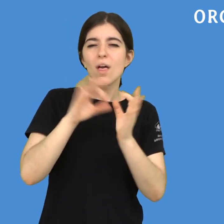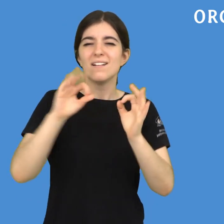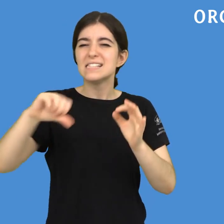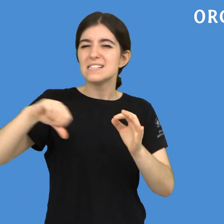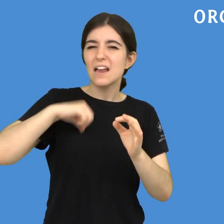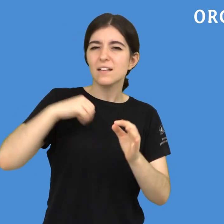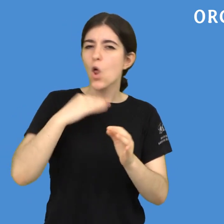hospital